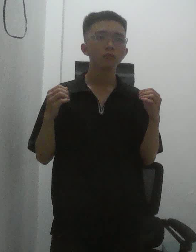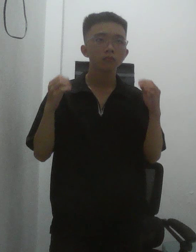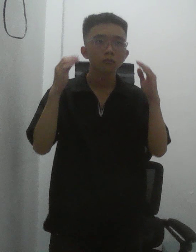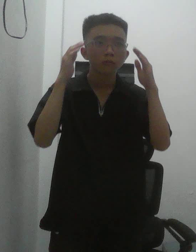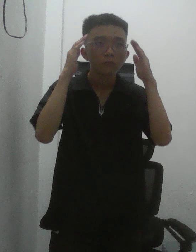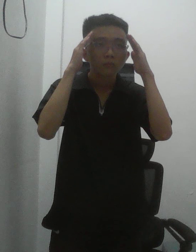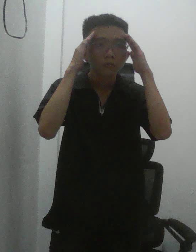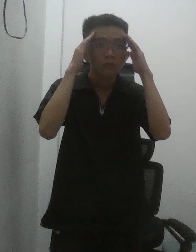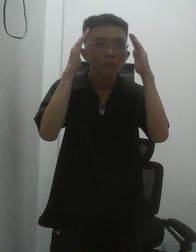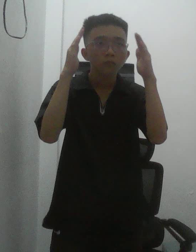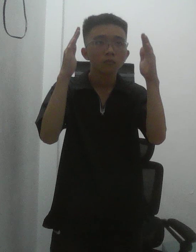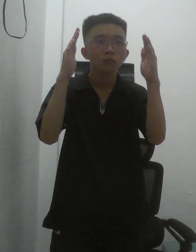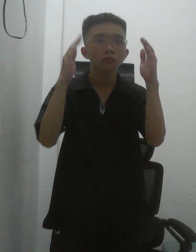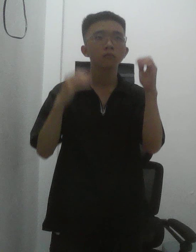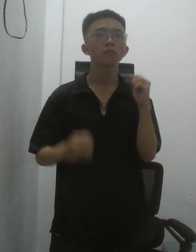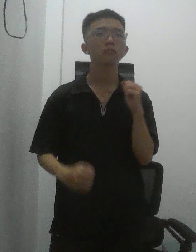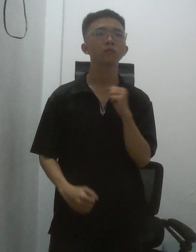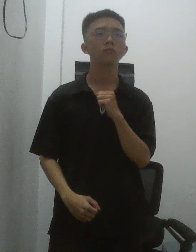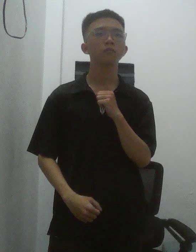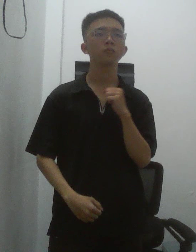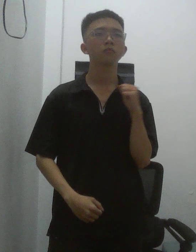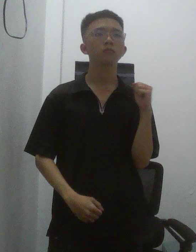khong quan tam